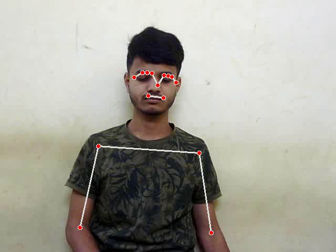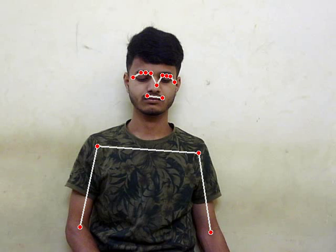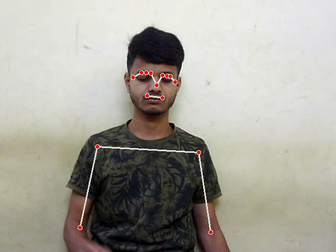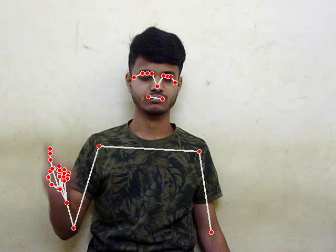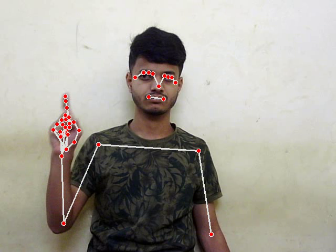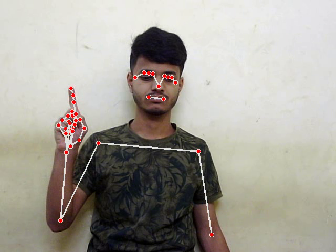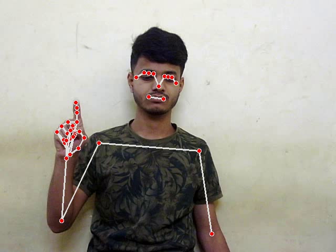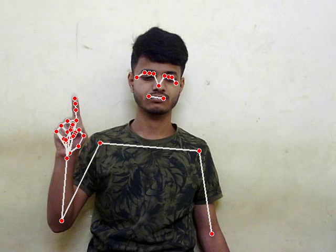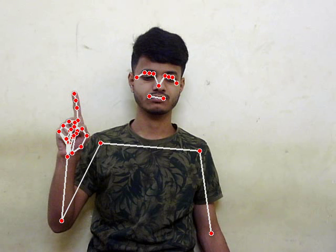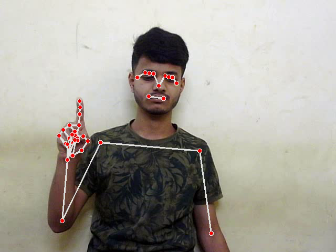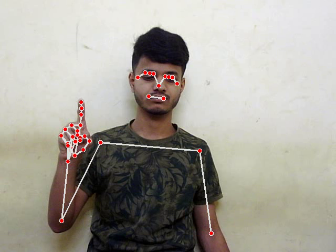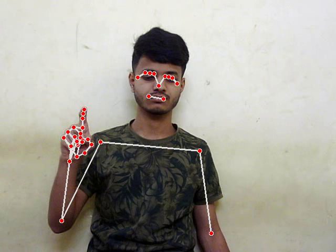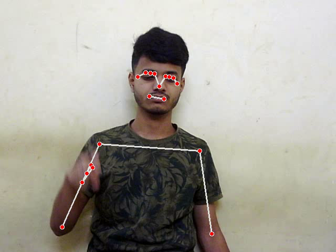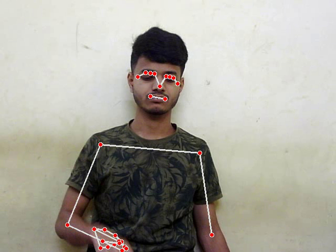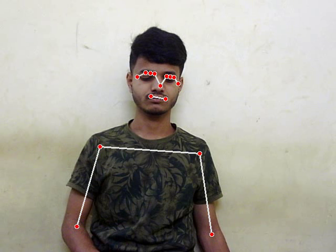need